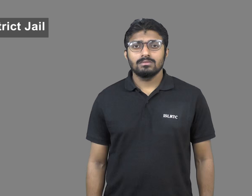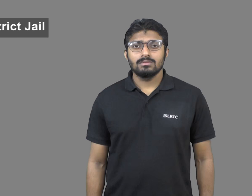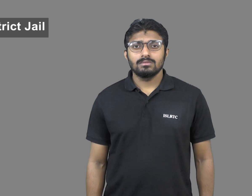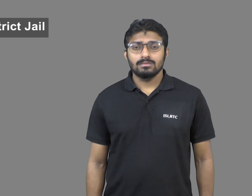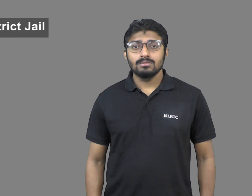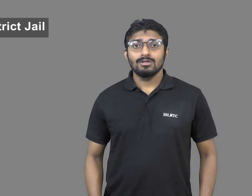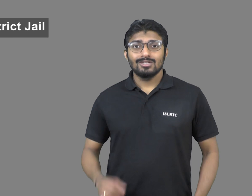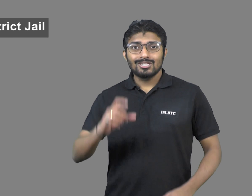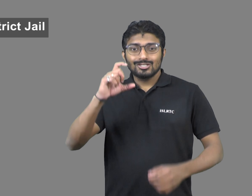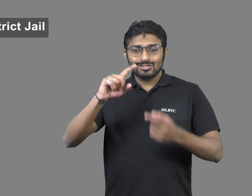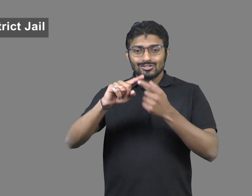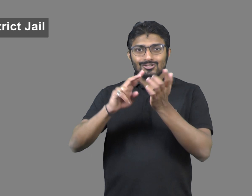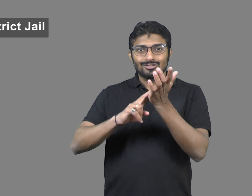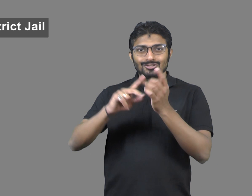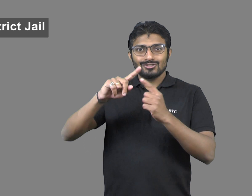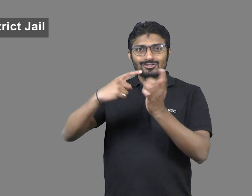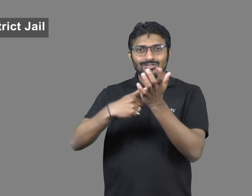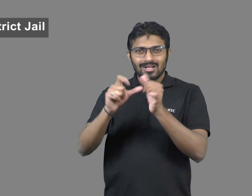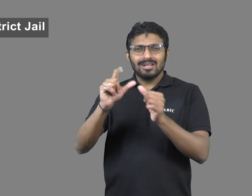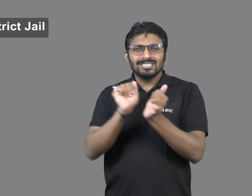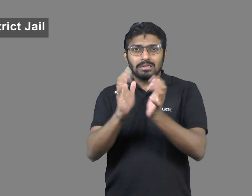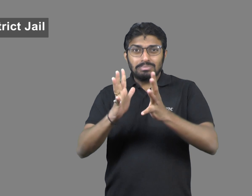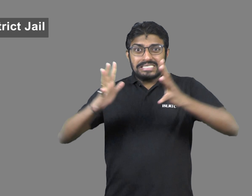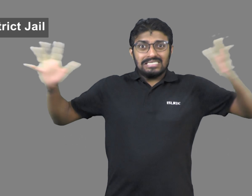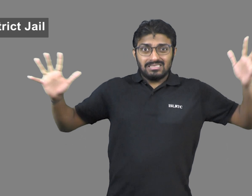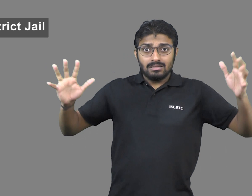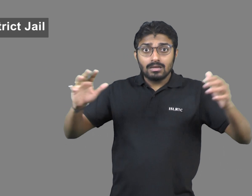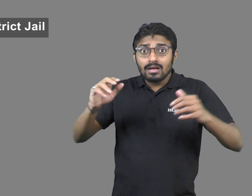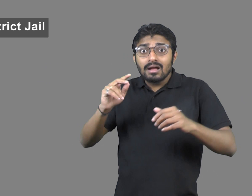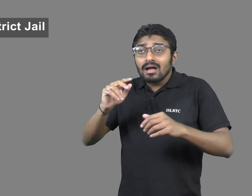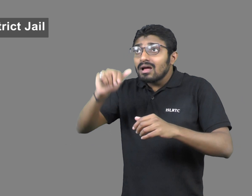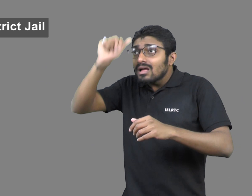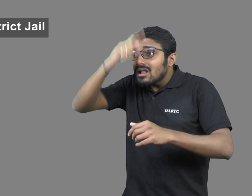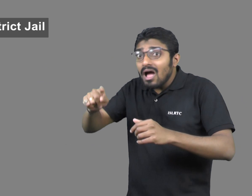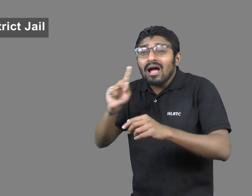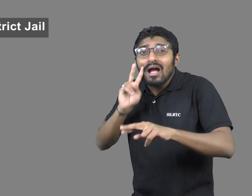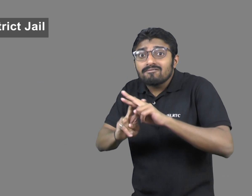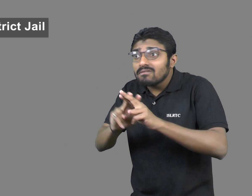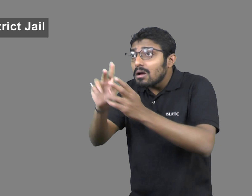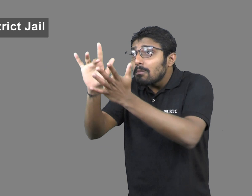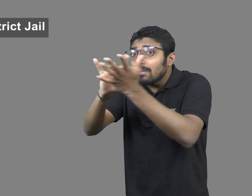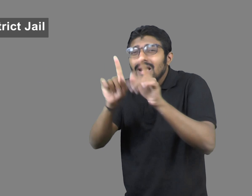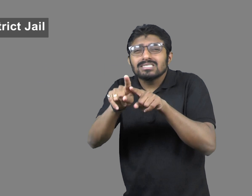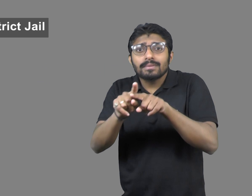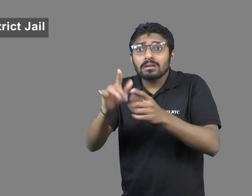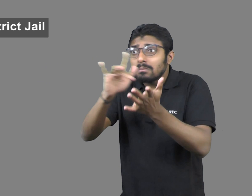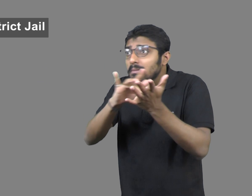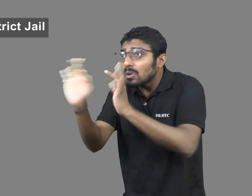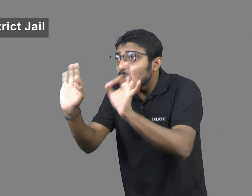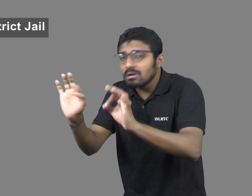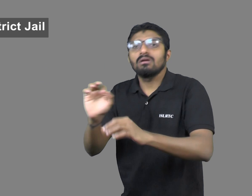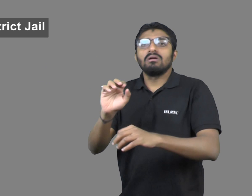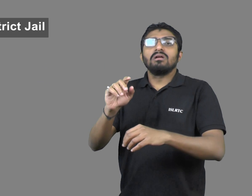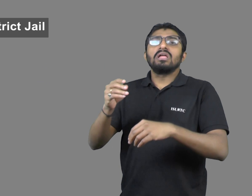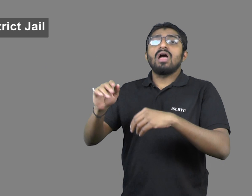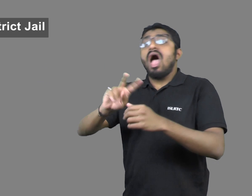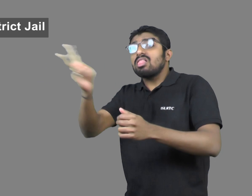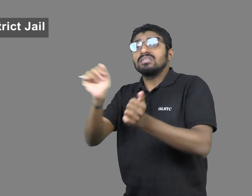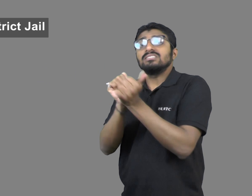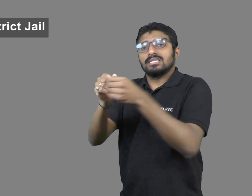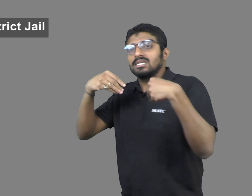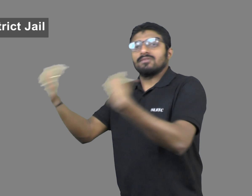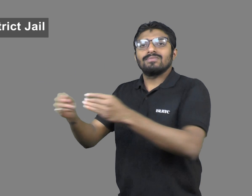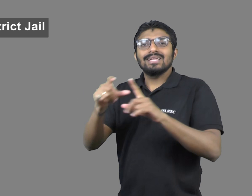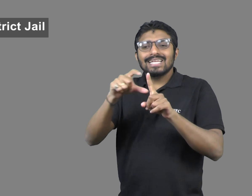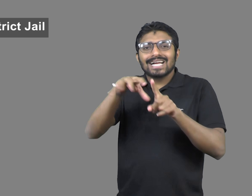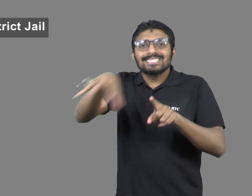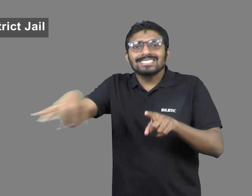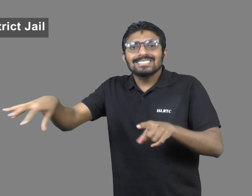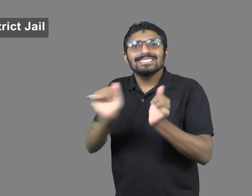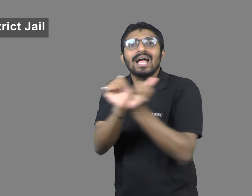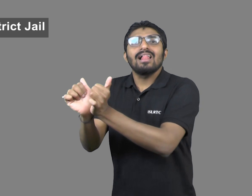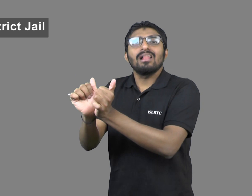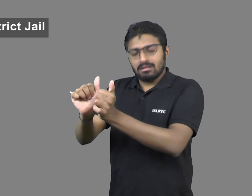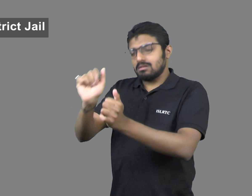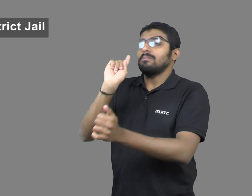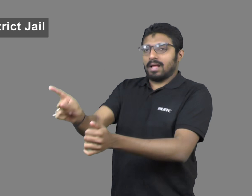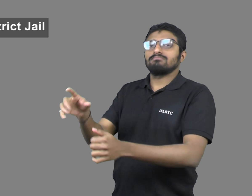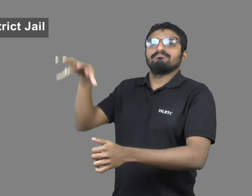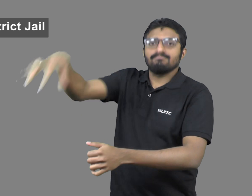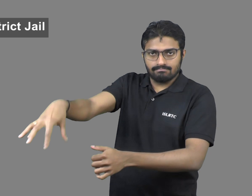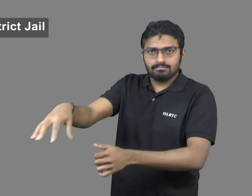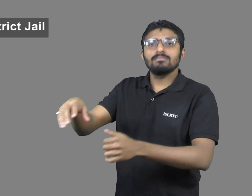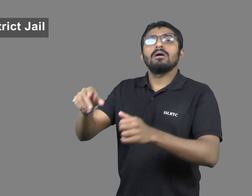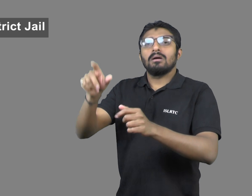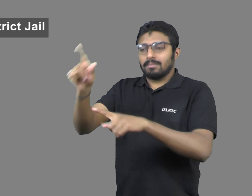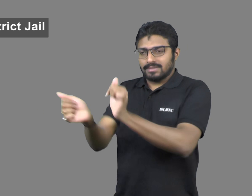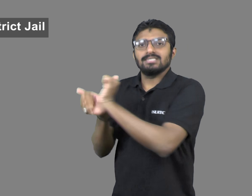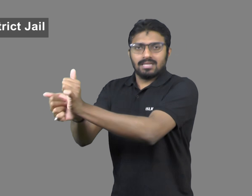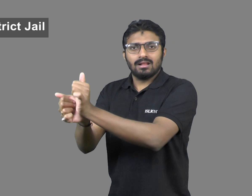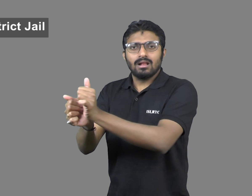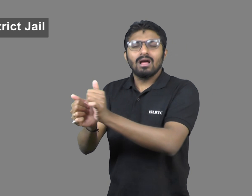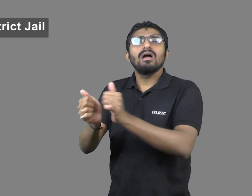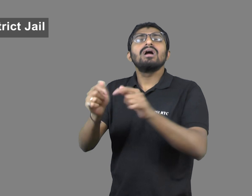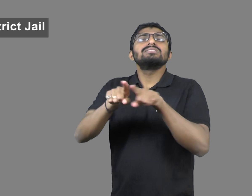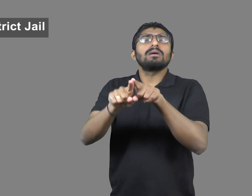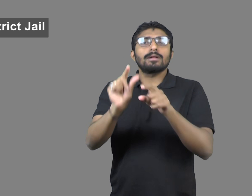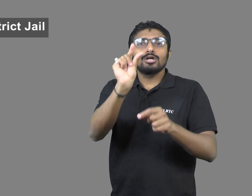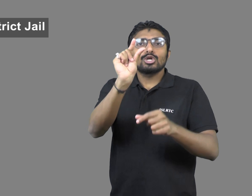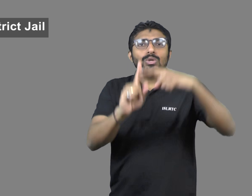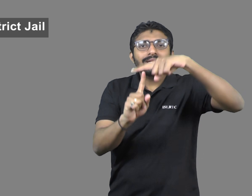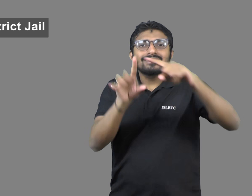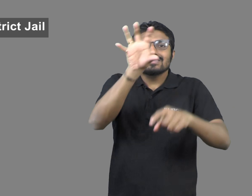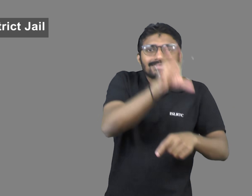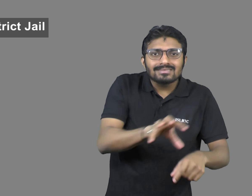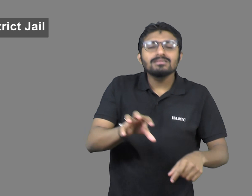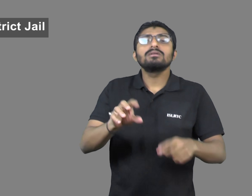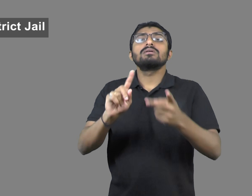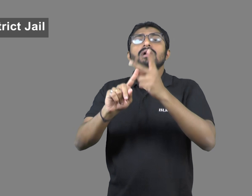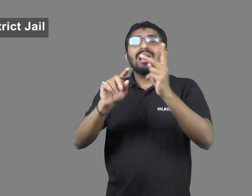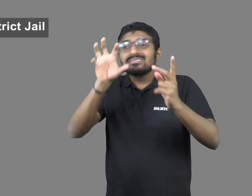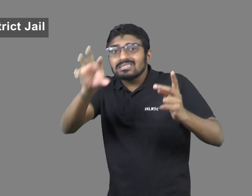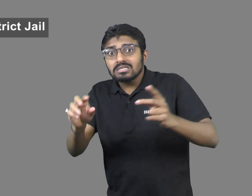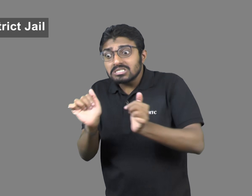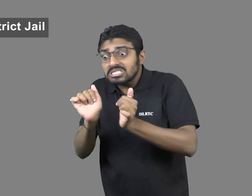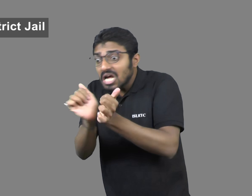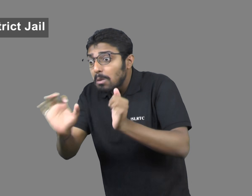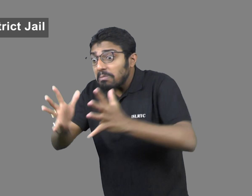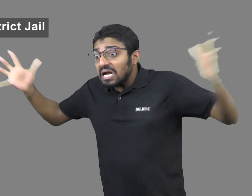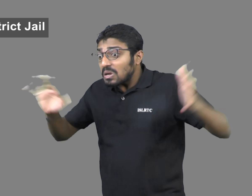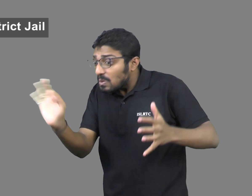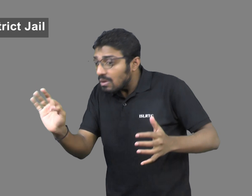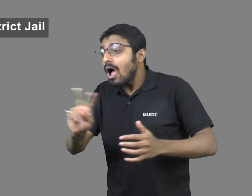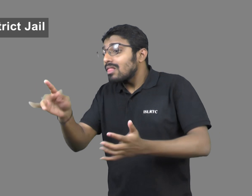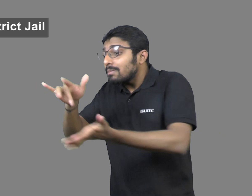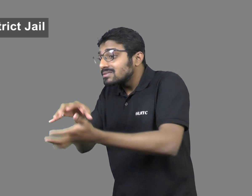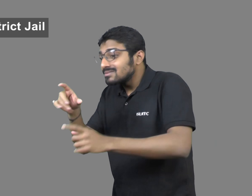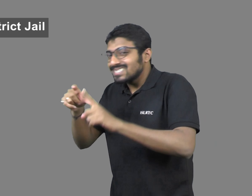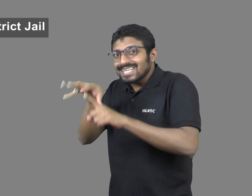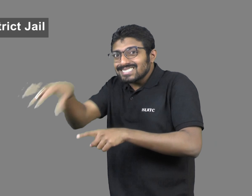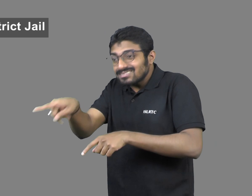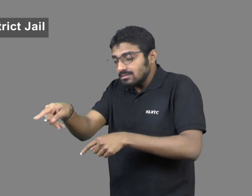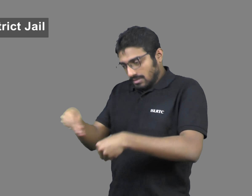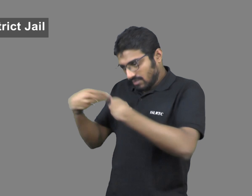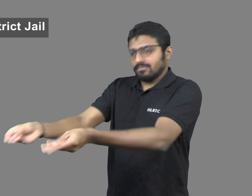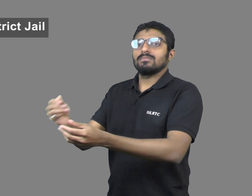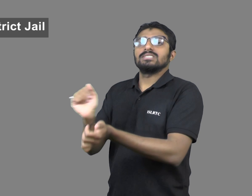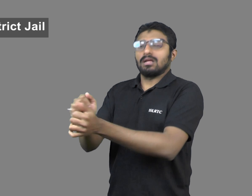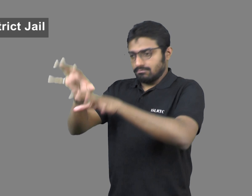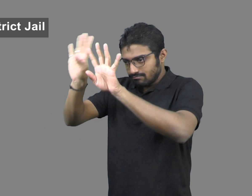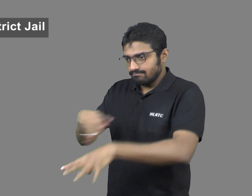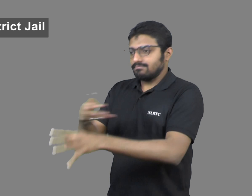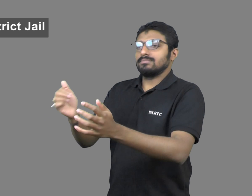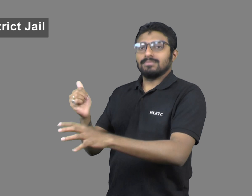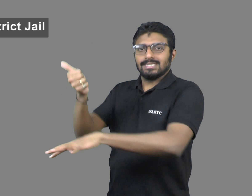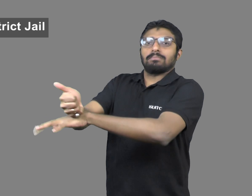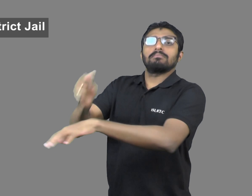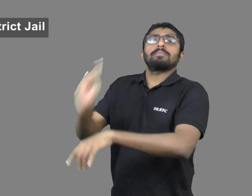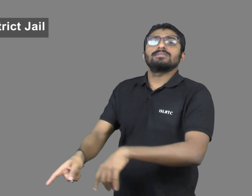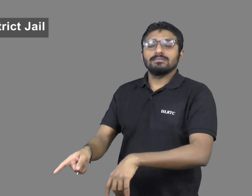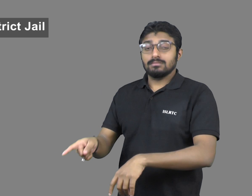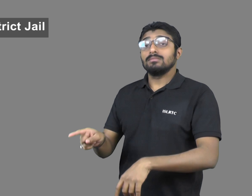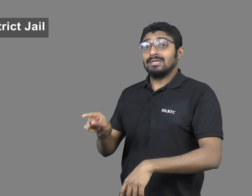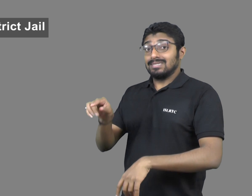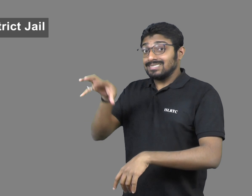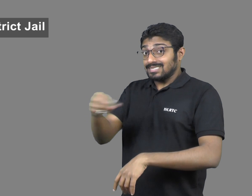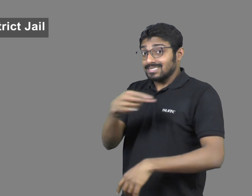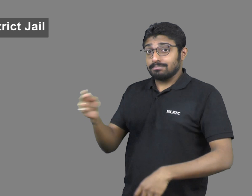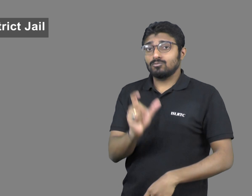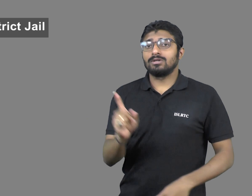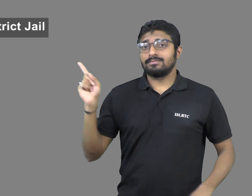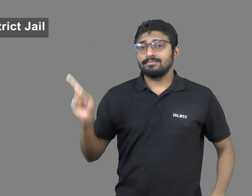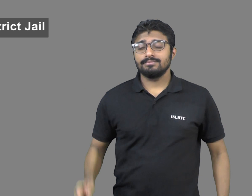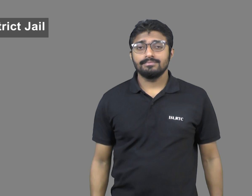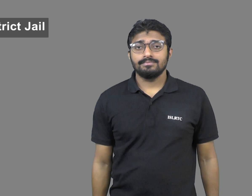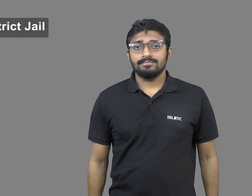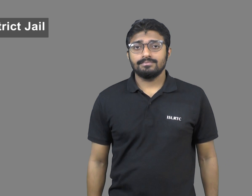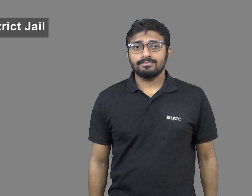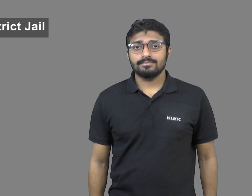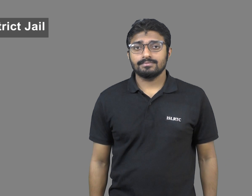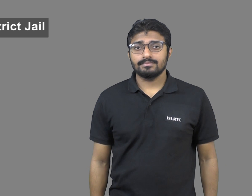District Jail